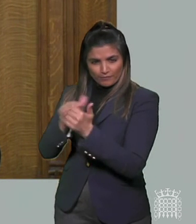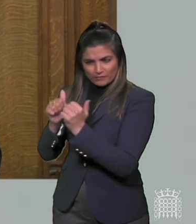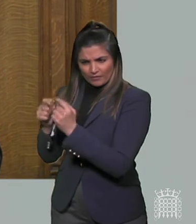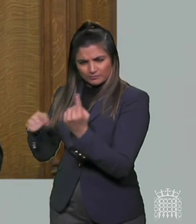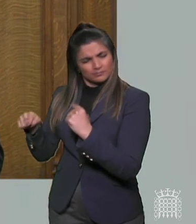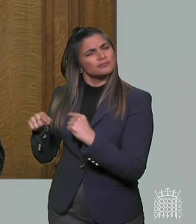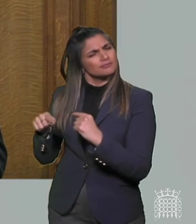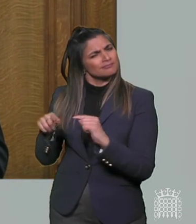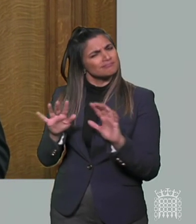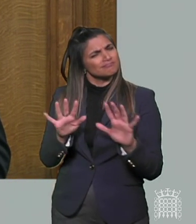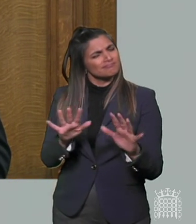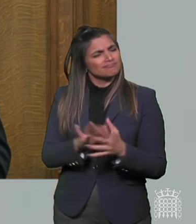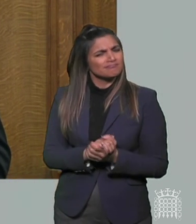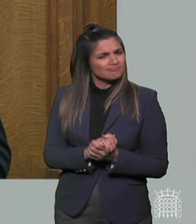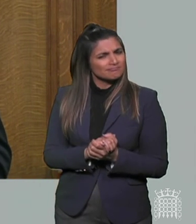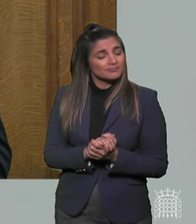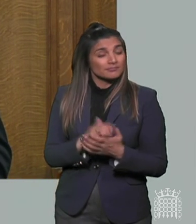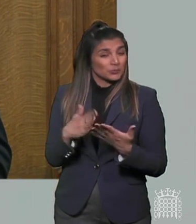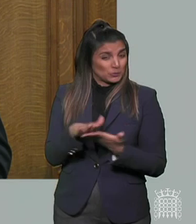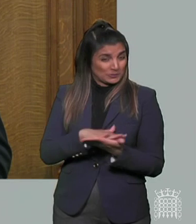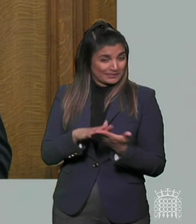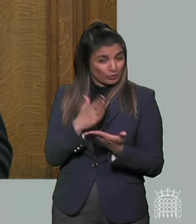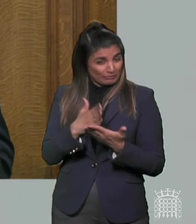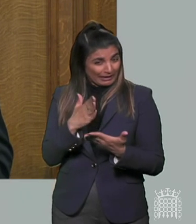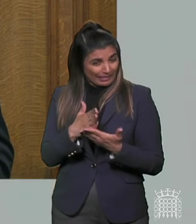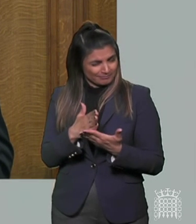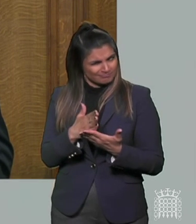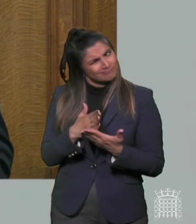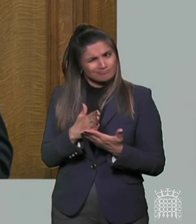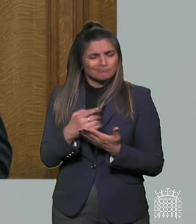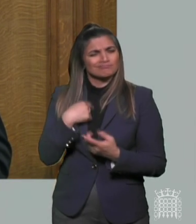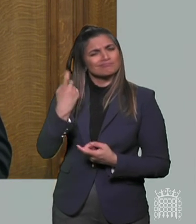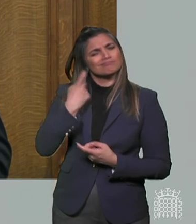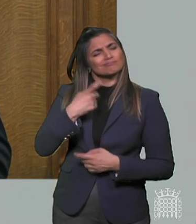Can the Deputy Prime Minister tell us what first attracted the Prime Minister to the billionaire Russian oligarchs?